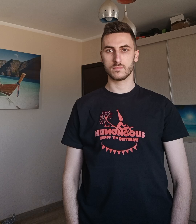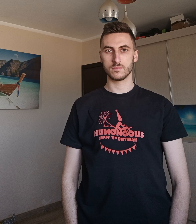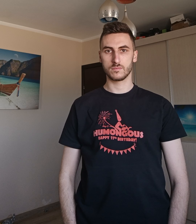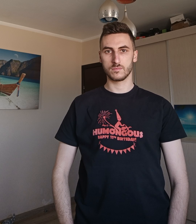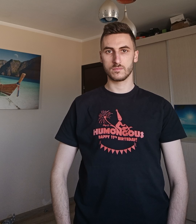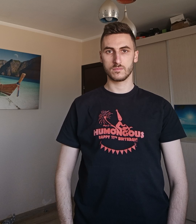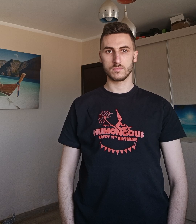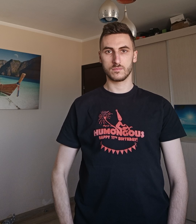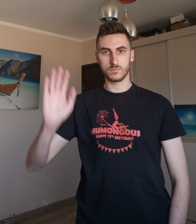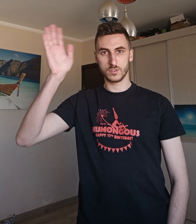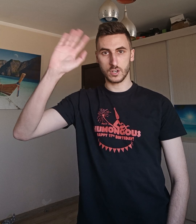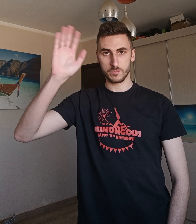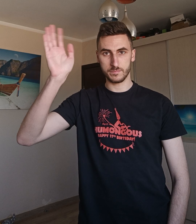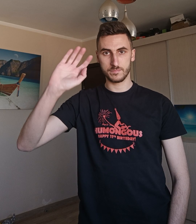שלום